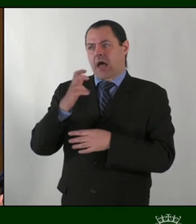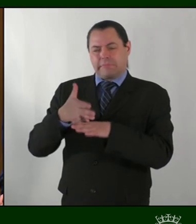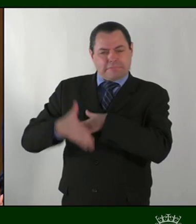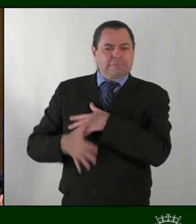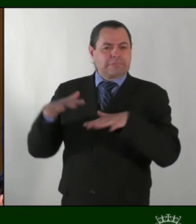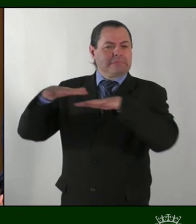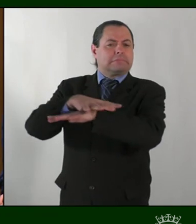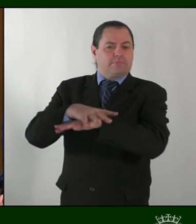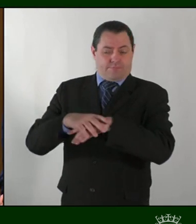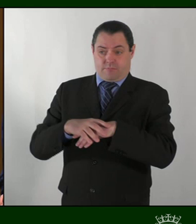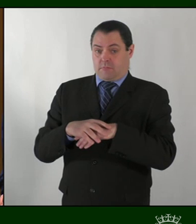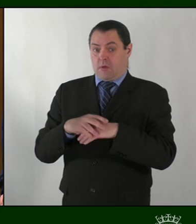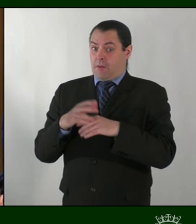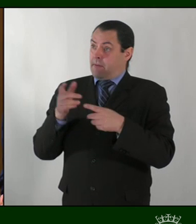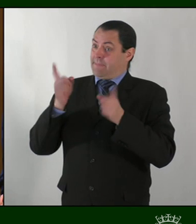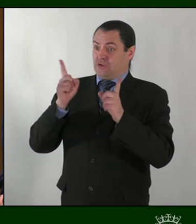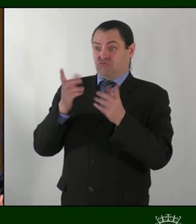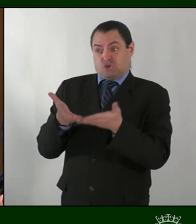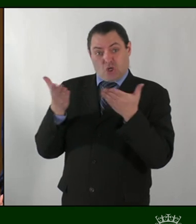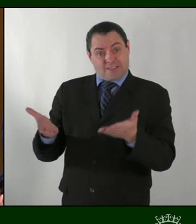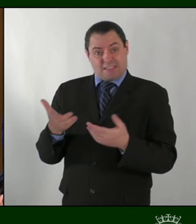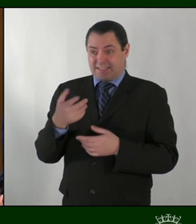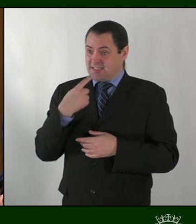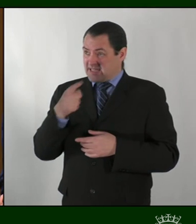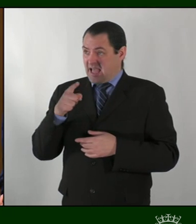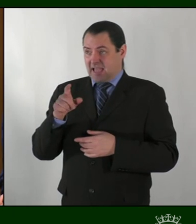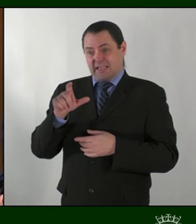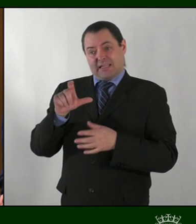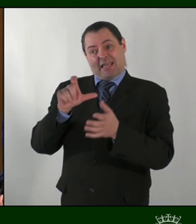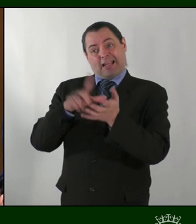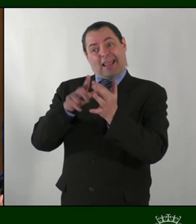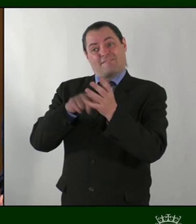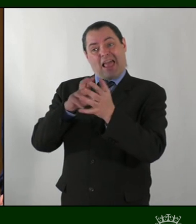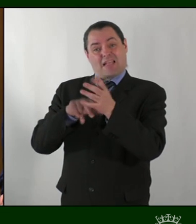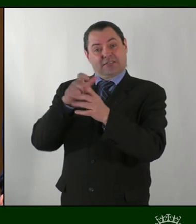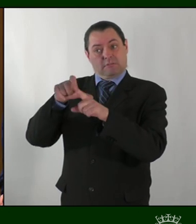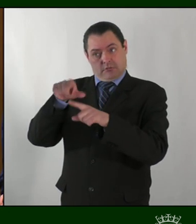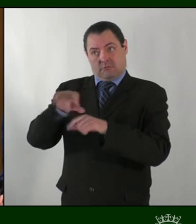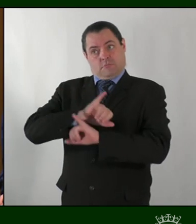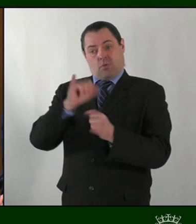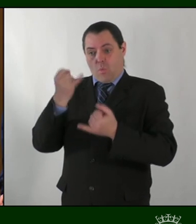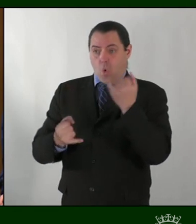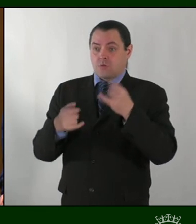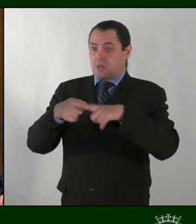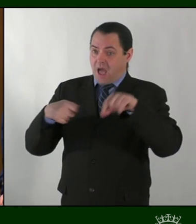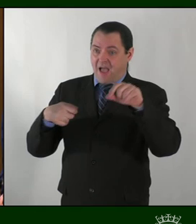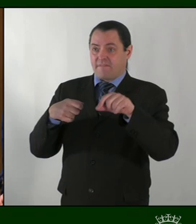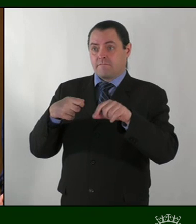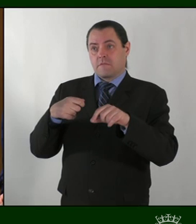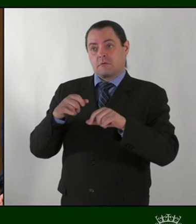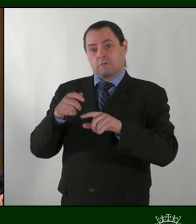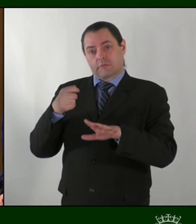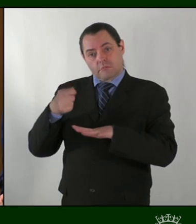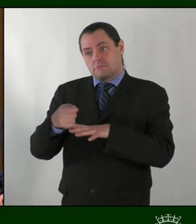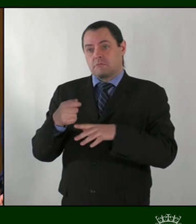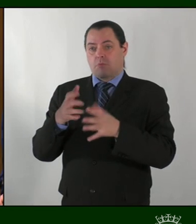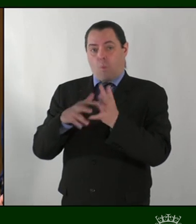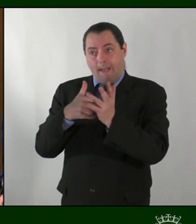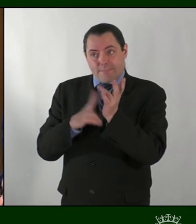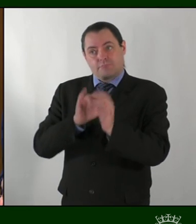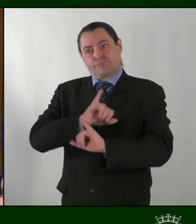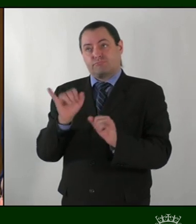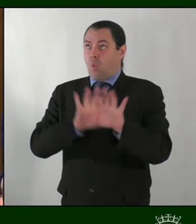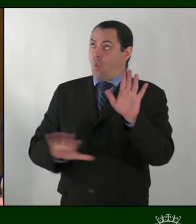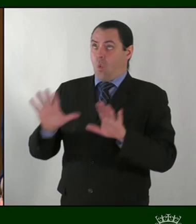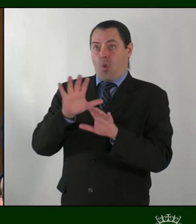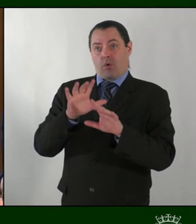Figures released by the Ministry of Justice in January show that the Cleveland force area has the highest number of knife and offensive weapon offences per head of population in all of England and Wales.